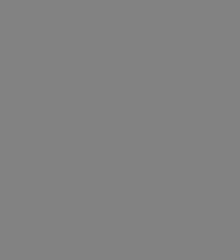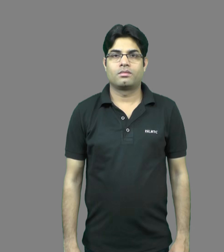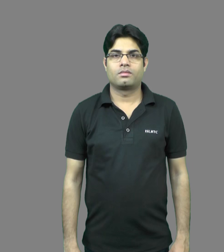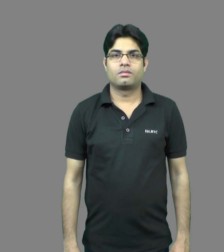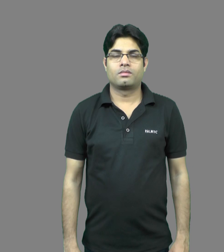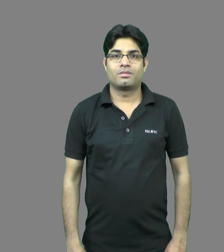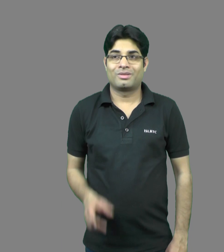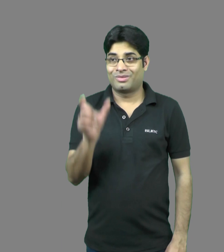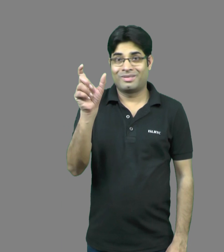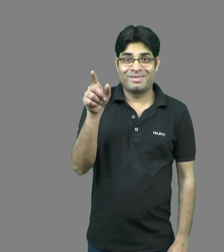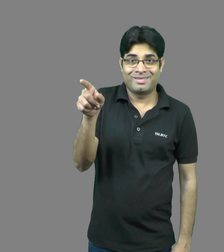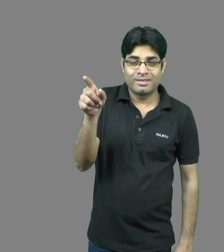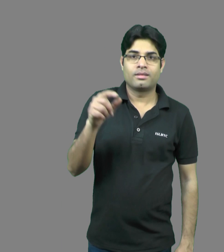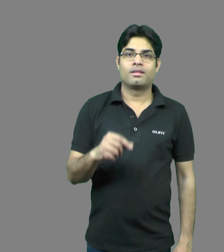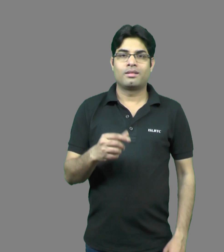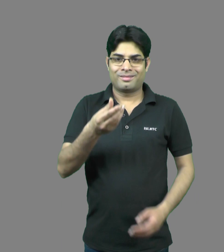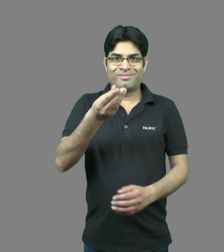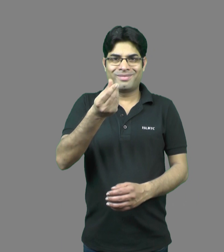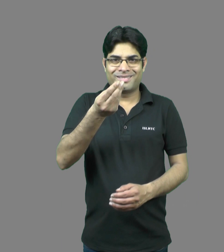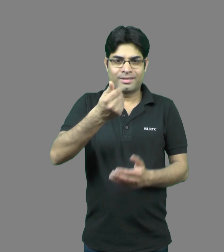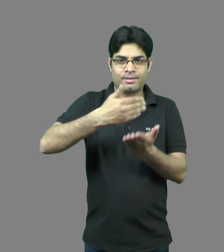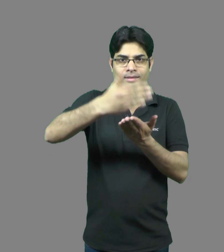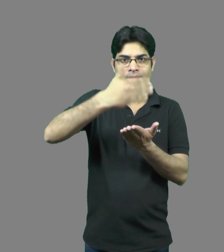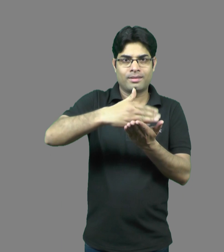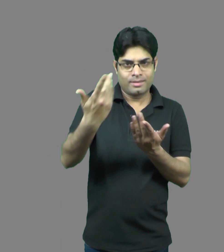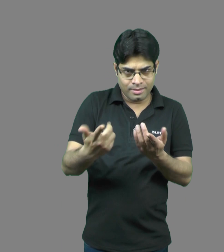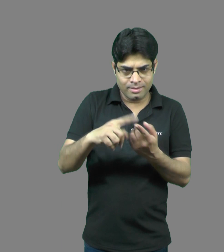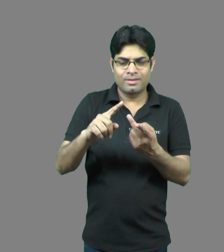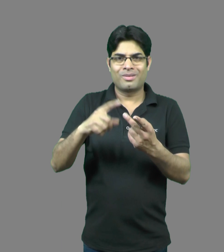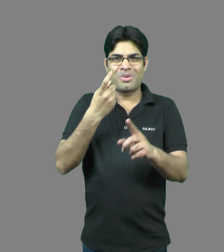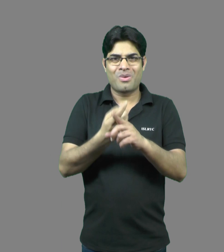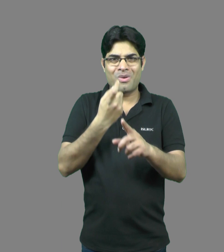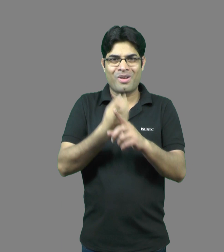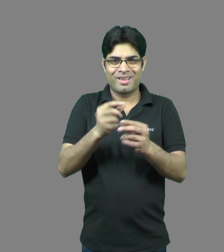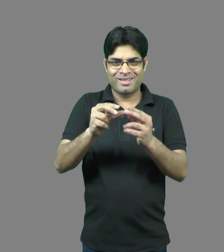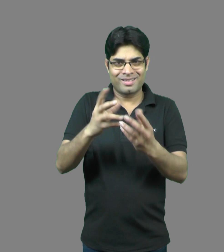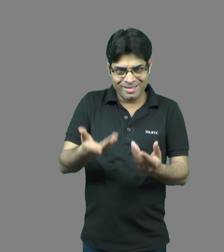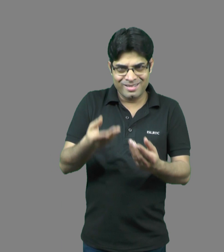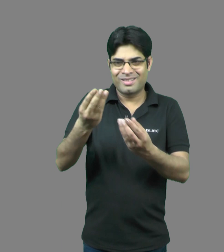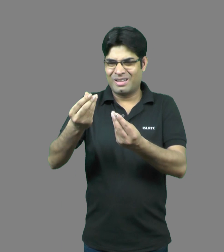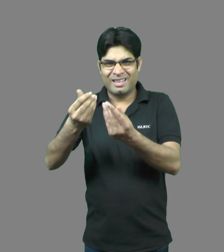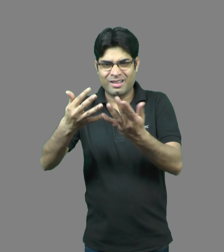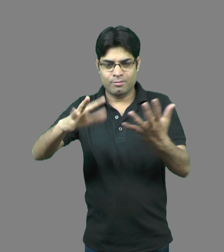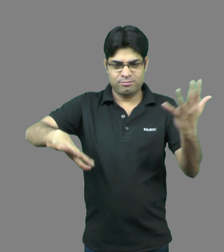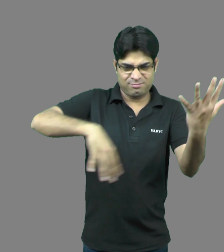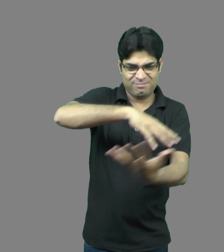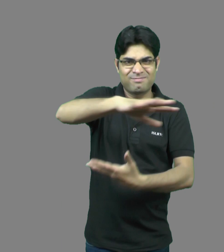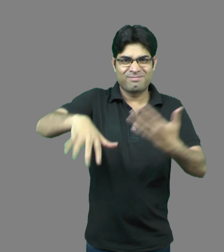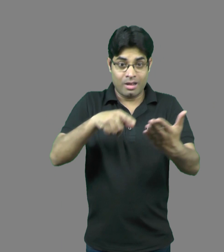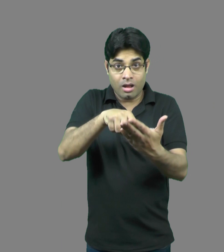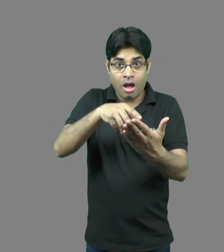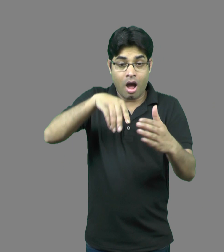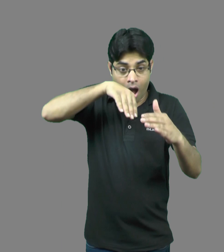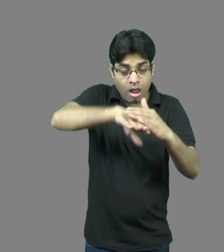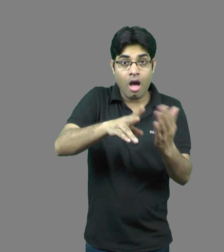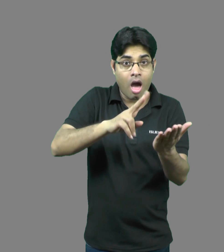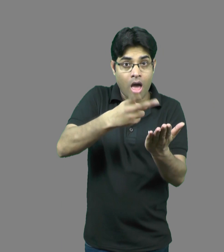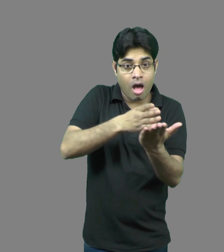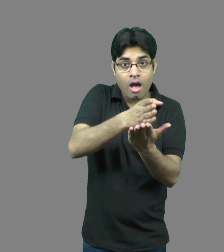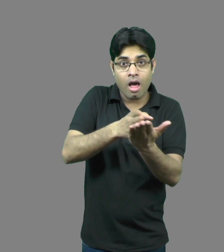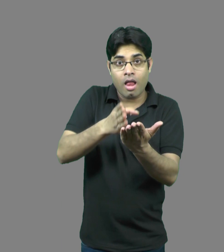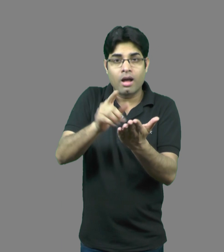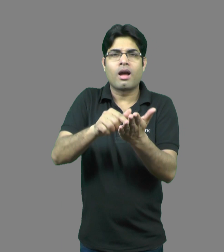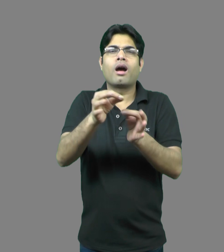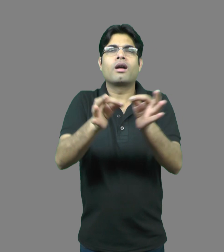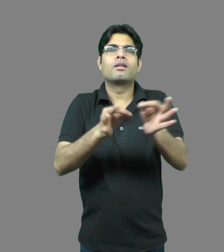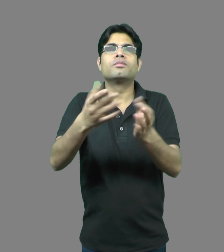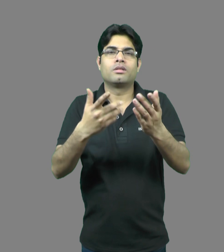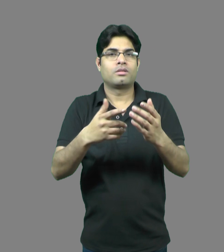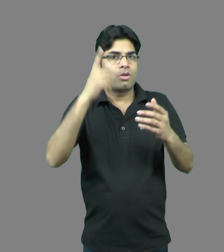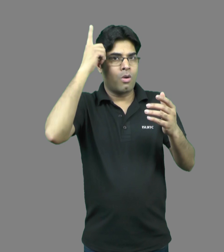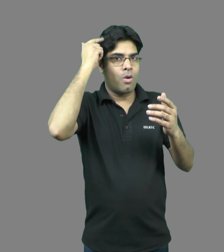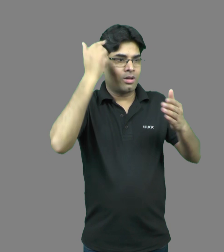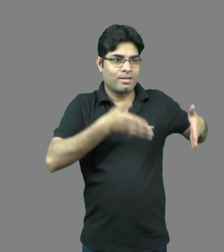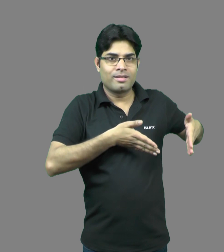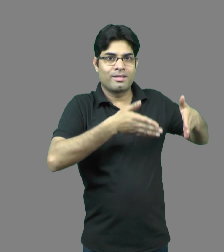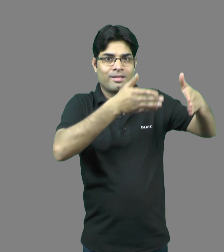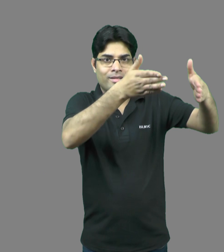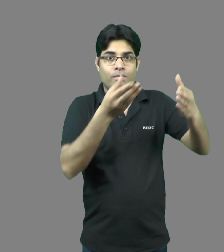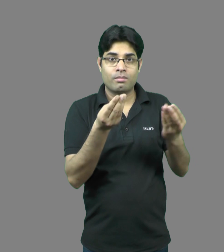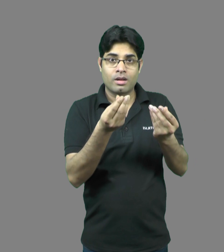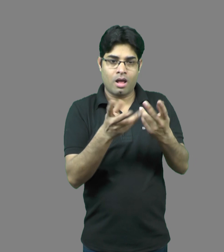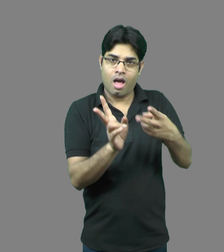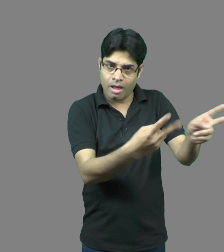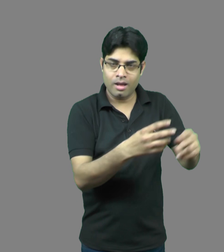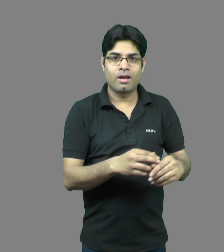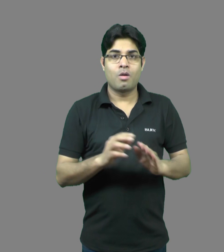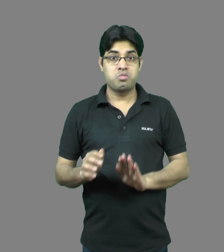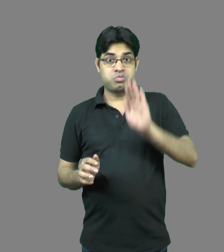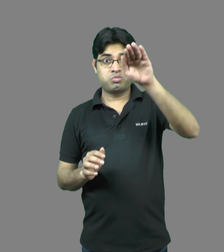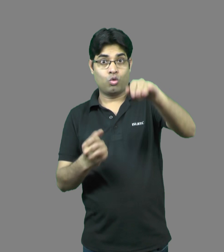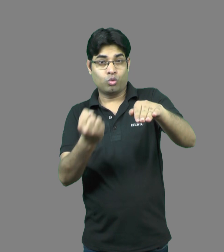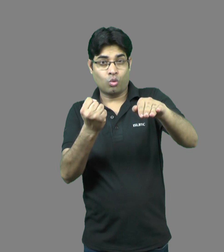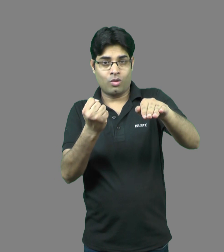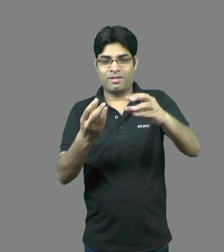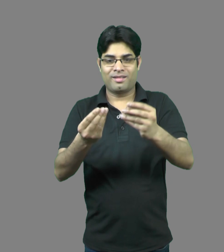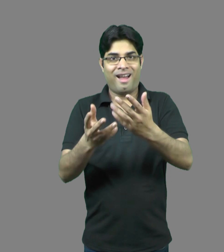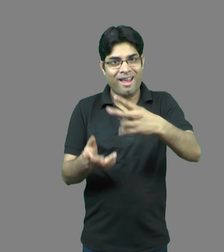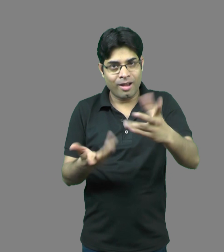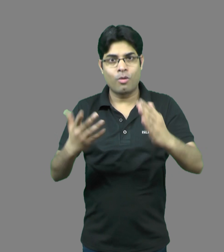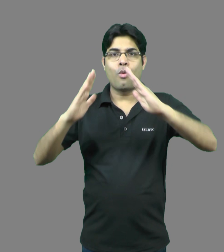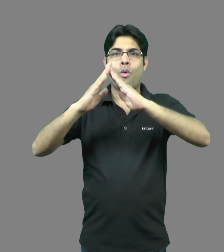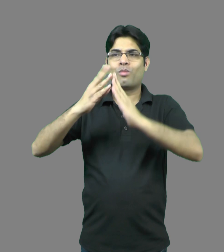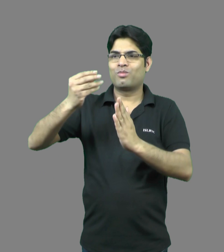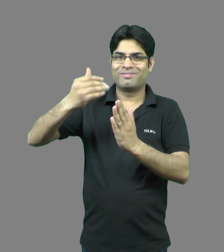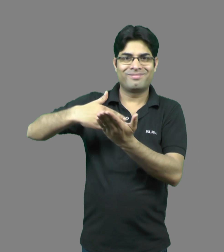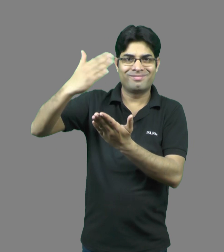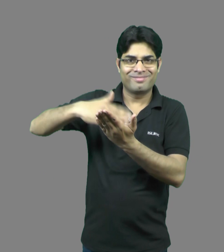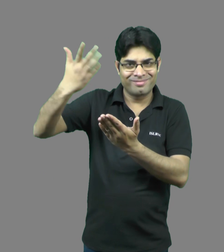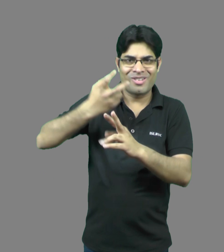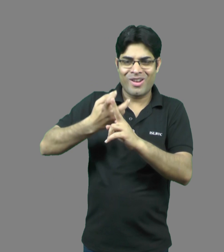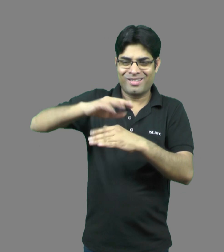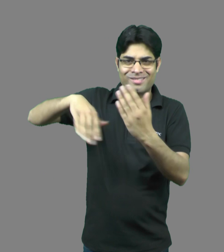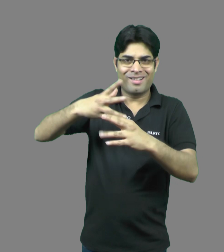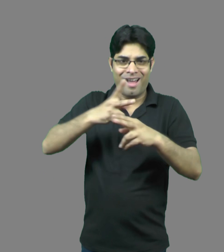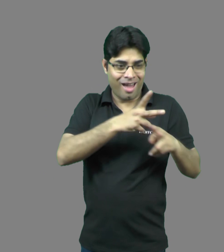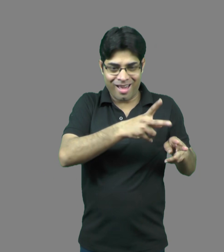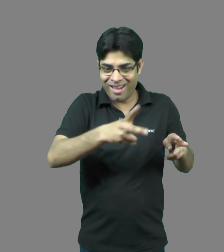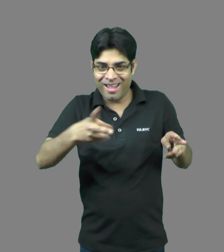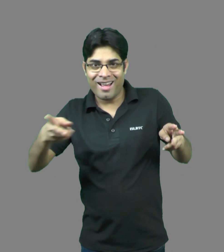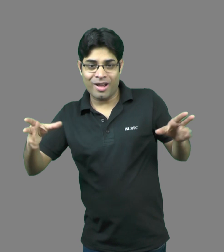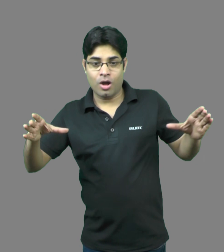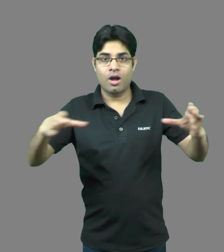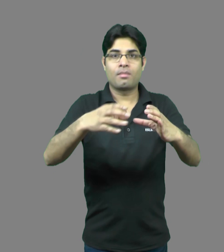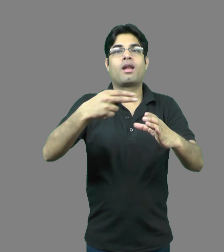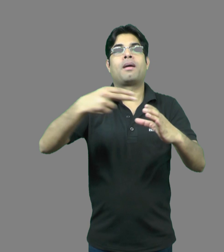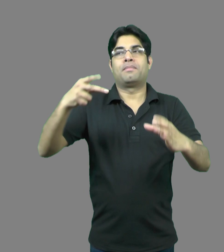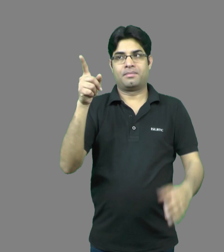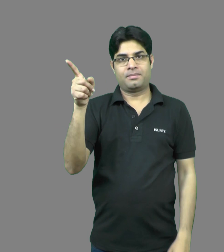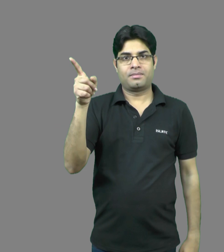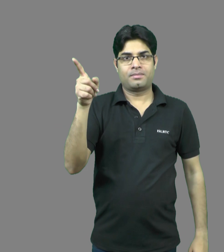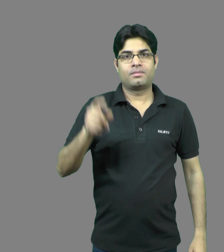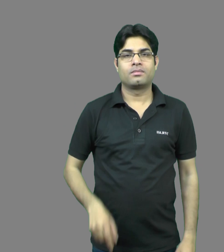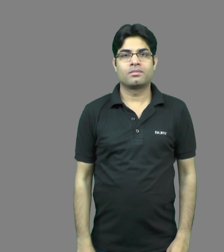Grade of Concrete